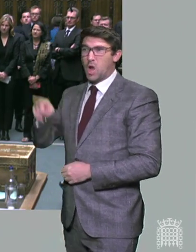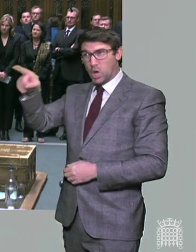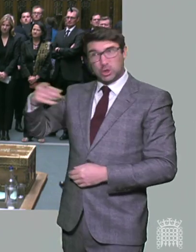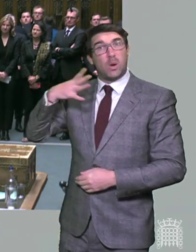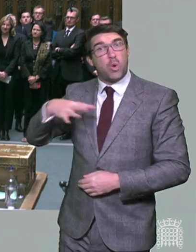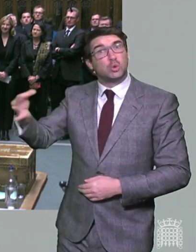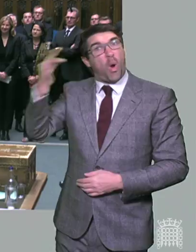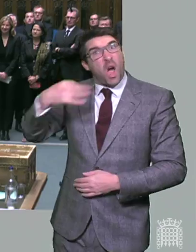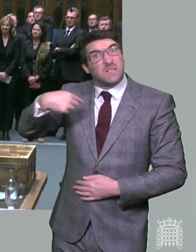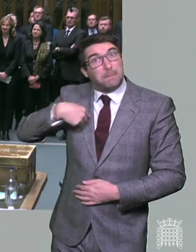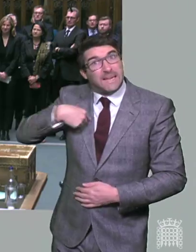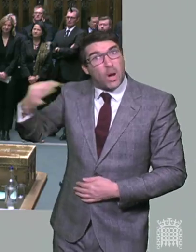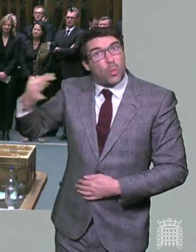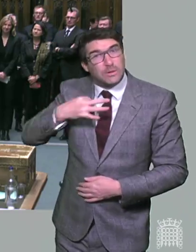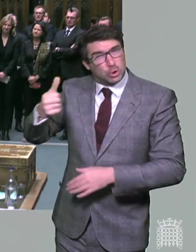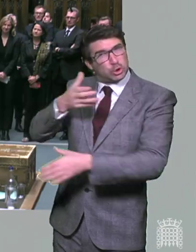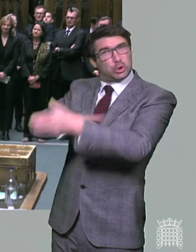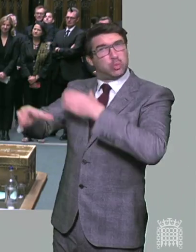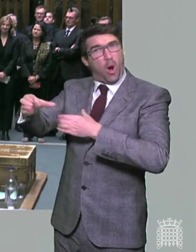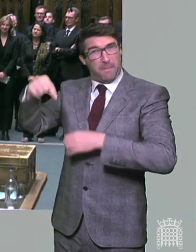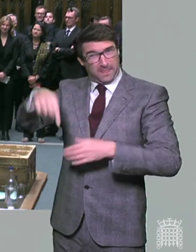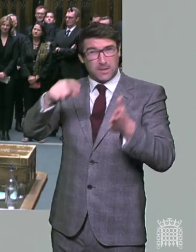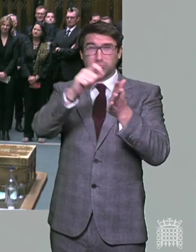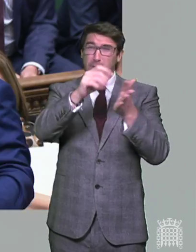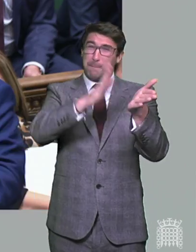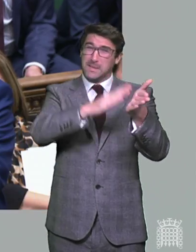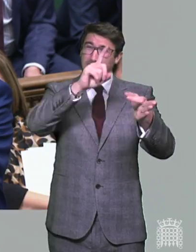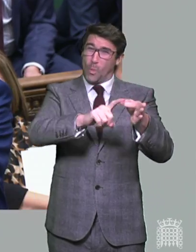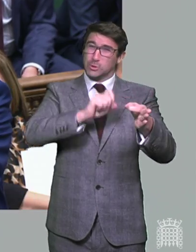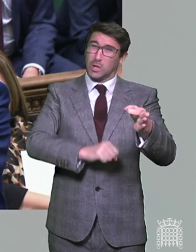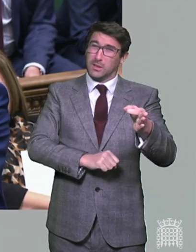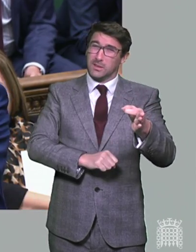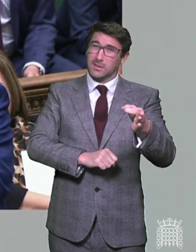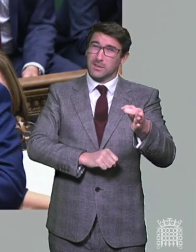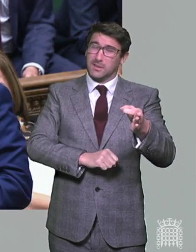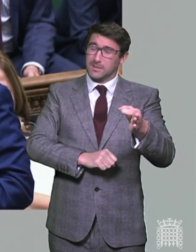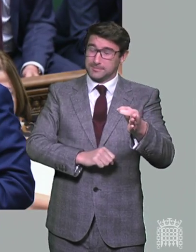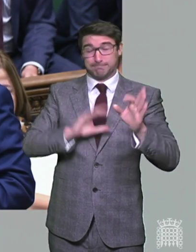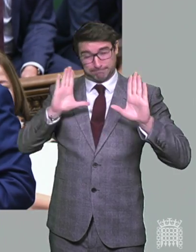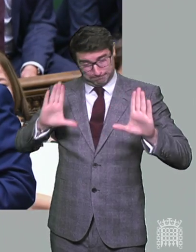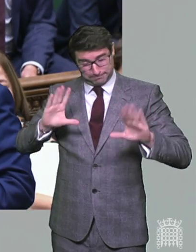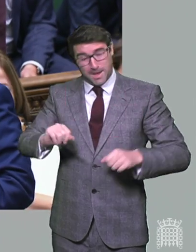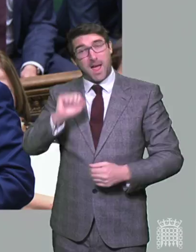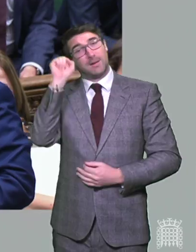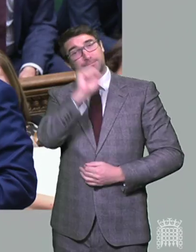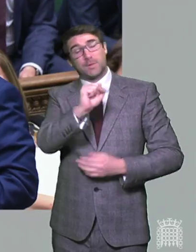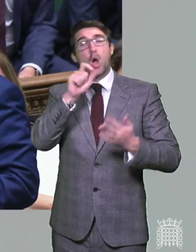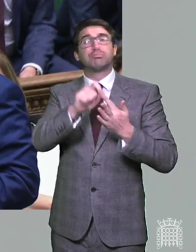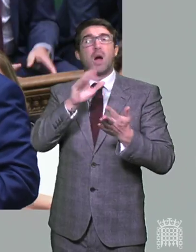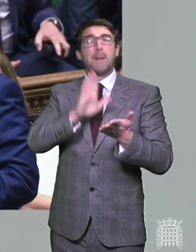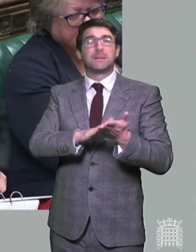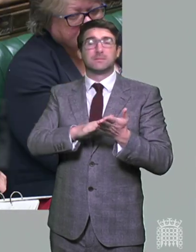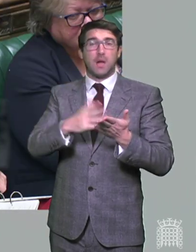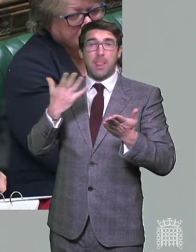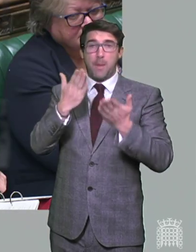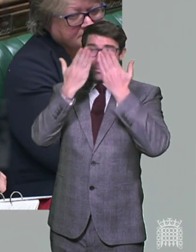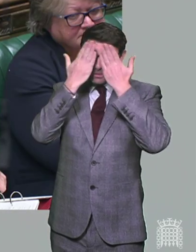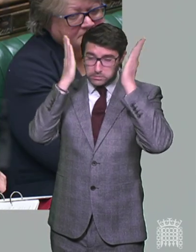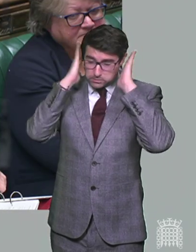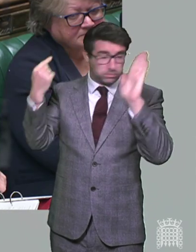The reality is that she is ignoring the damage of the chaos of the mini-Budget.